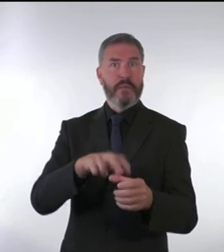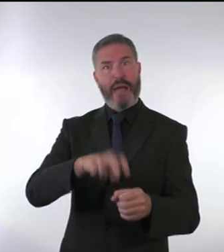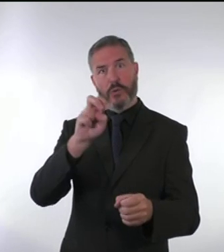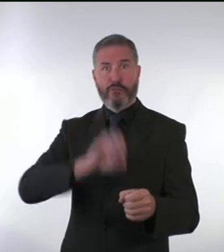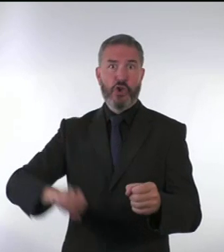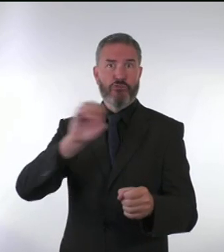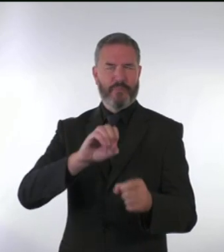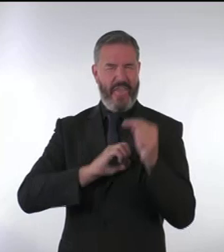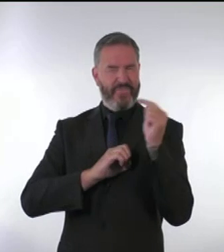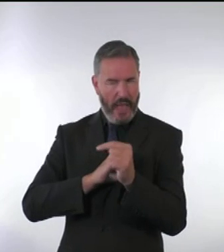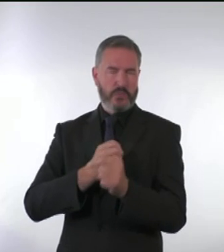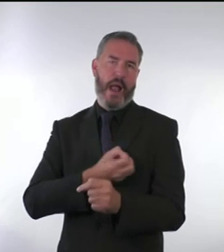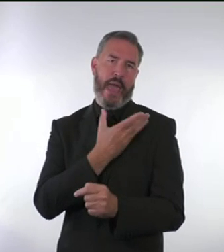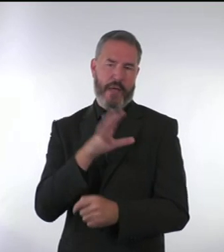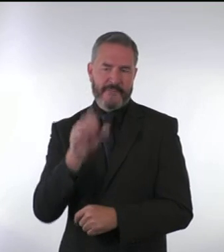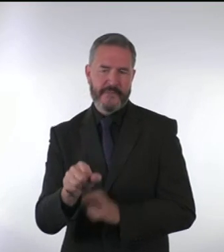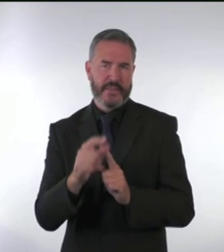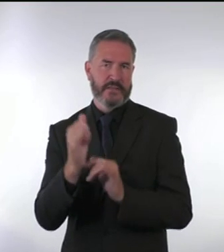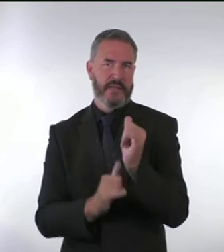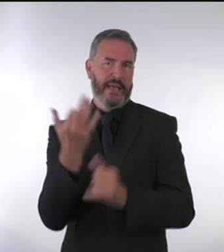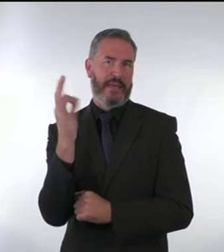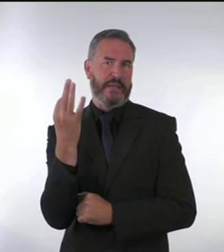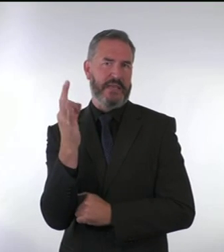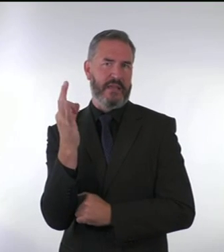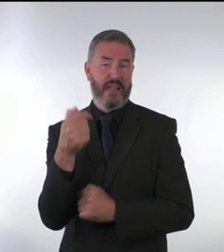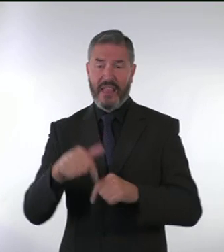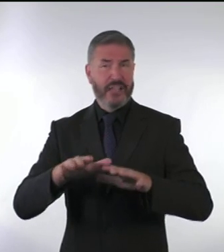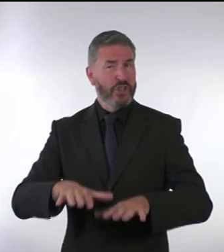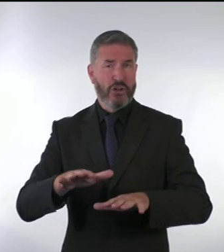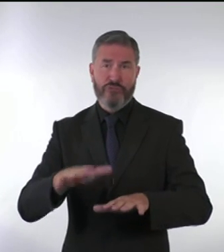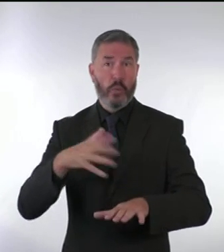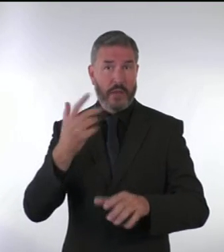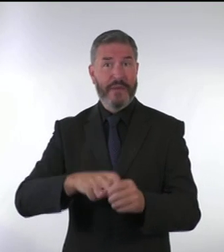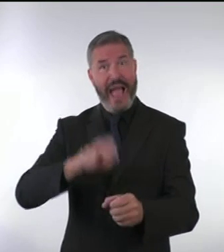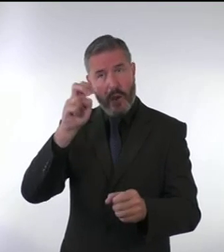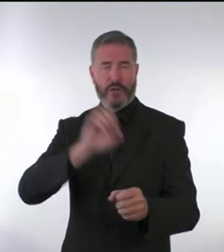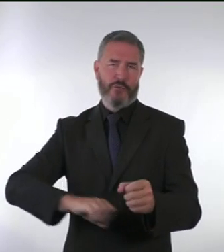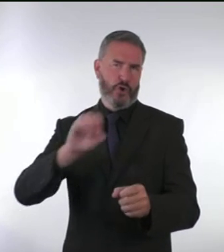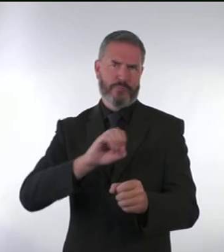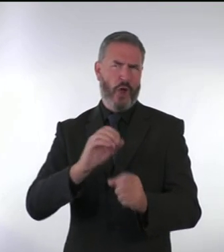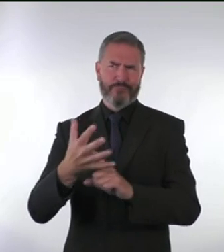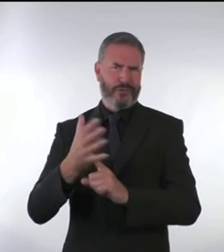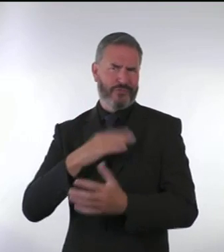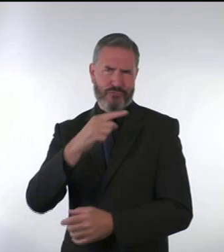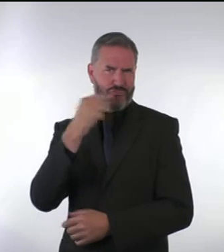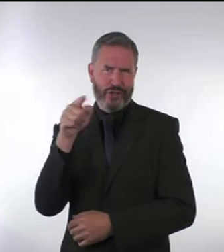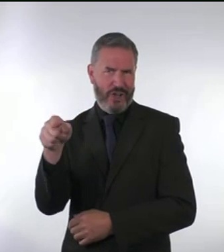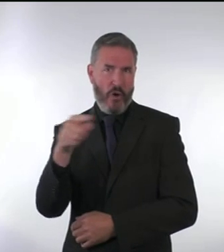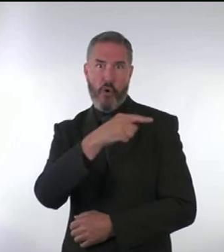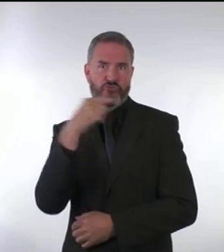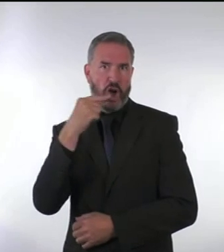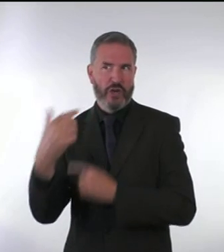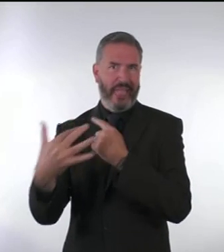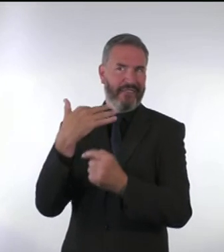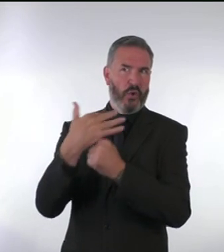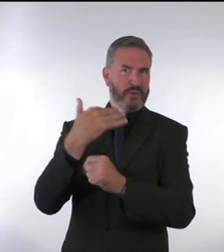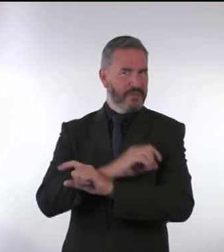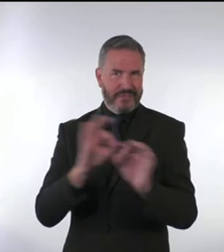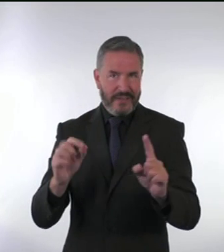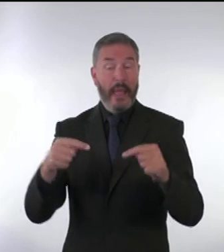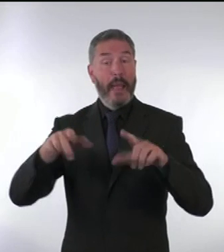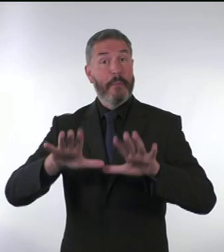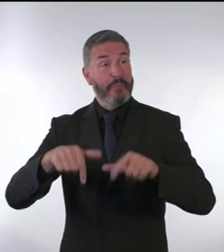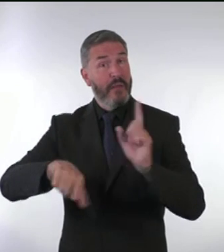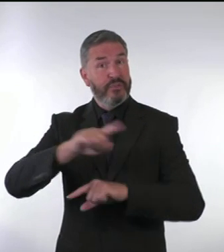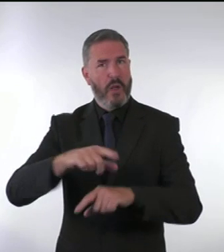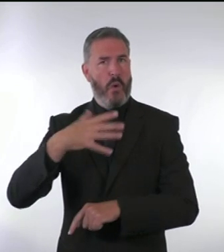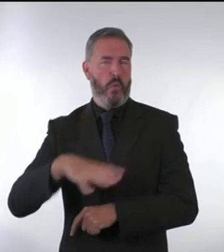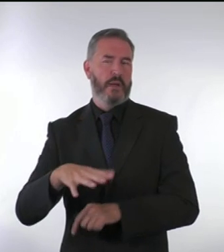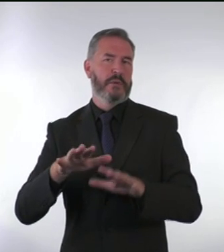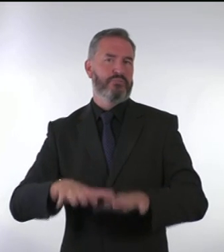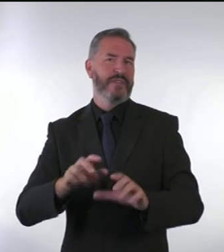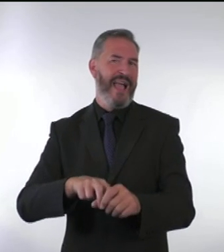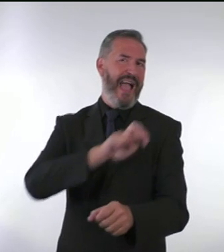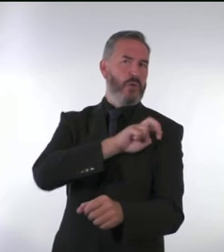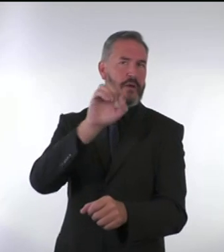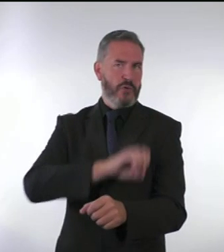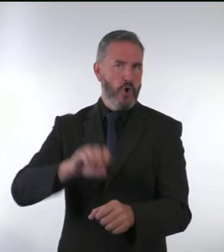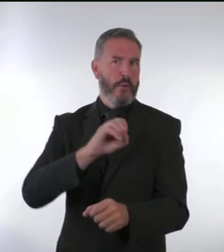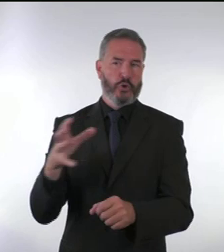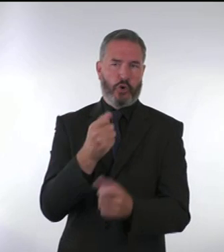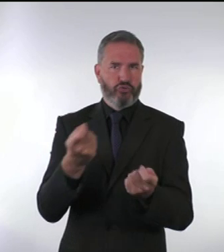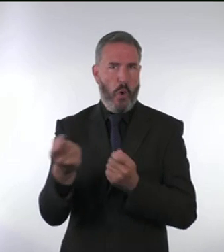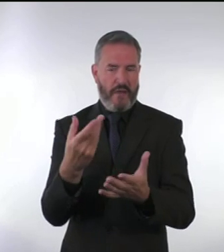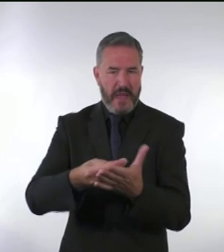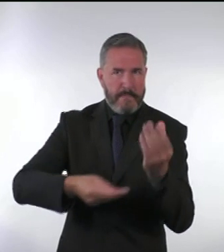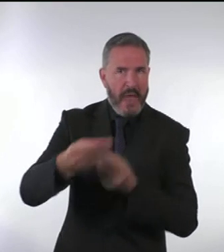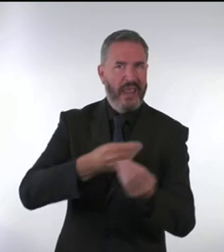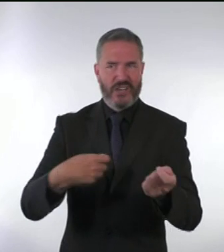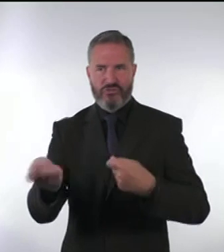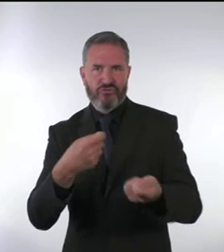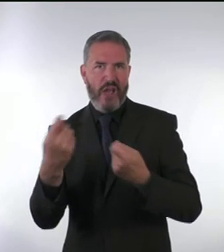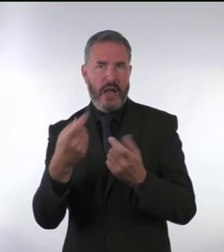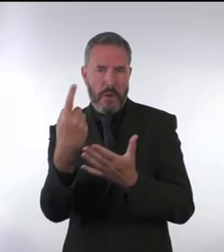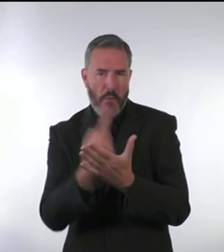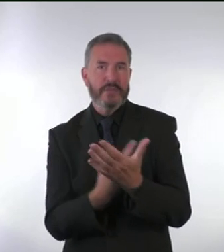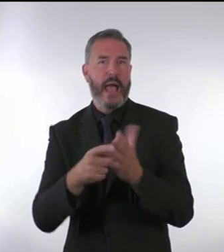That is what this is all about. The people of this country did not vote to leave the EU because of pressure from Russia or Russian interference; they voted because they wanted to take back control of our money, of our trade policy, of our laws.